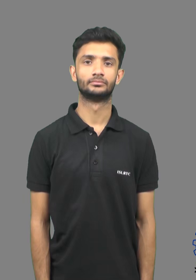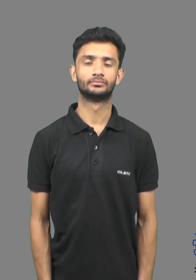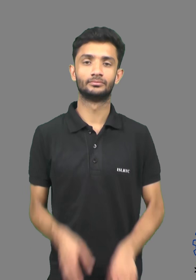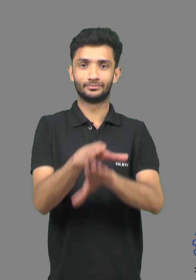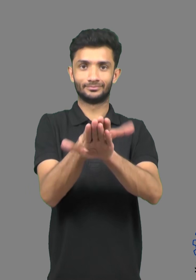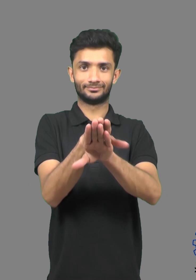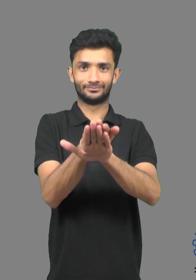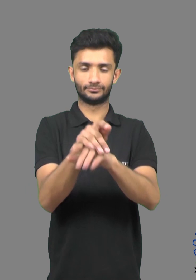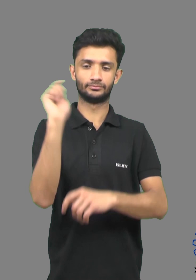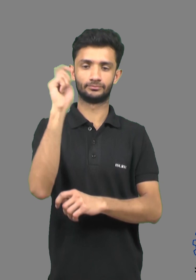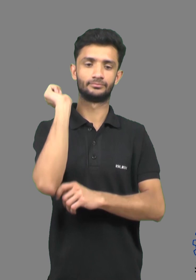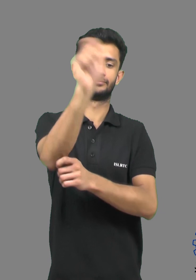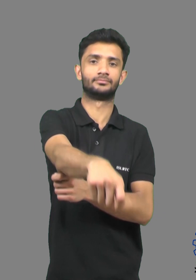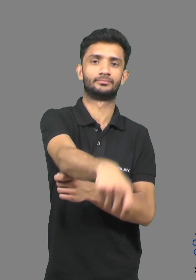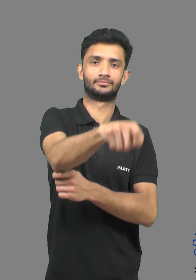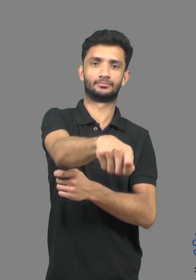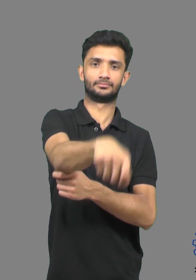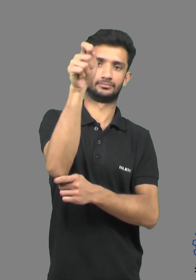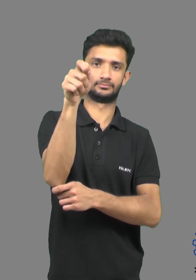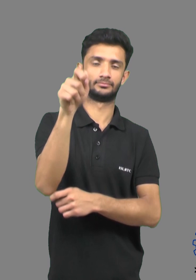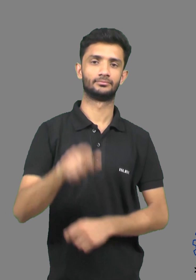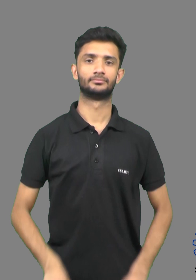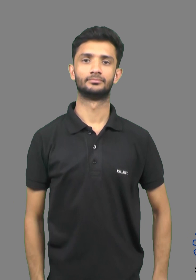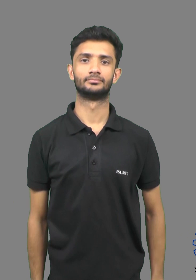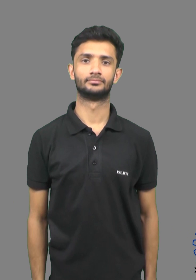Fishing